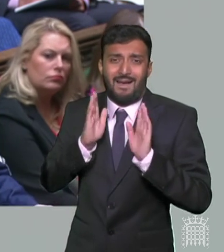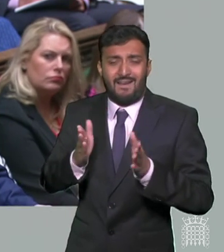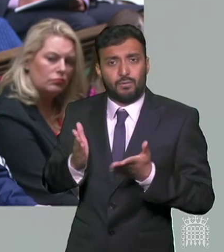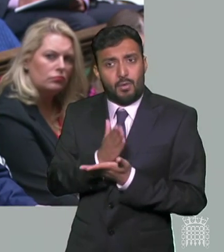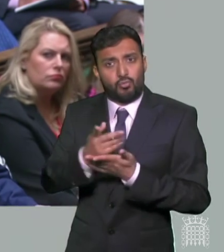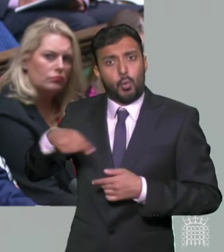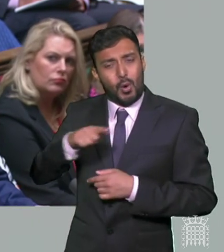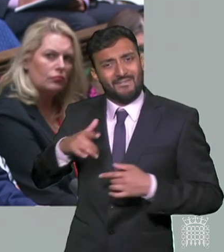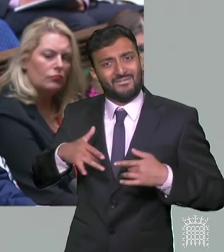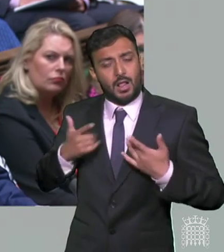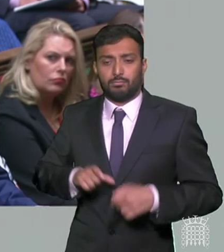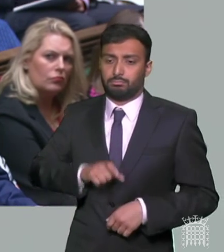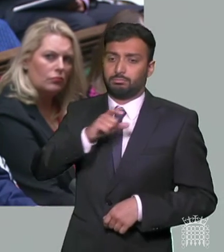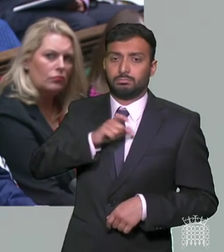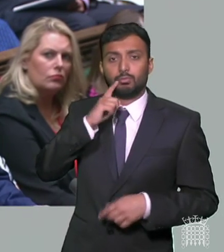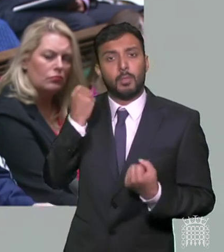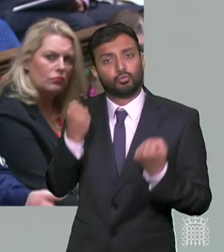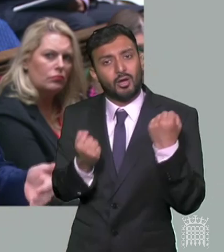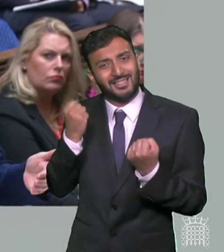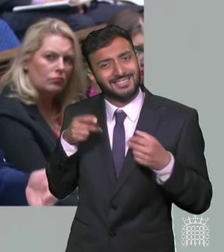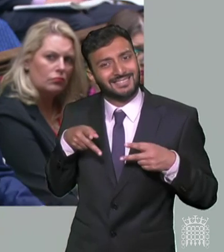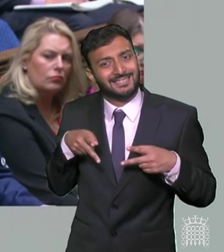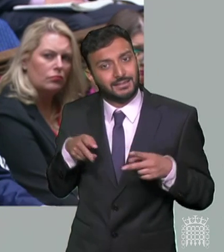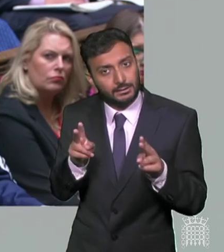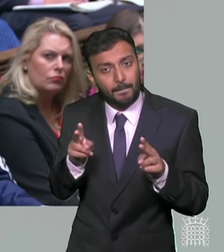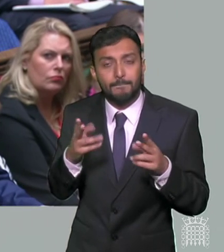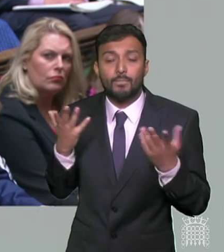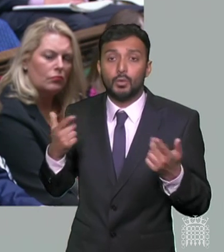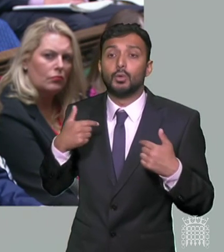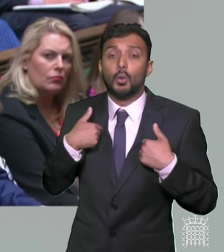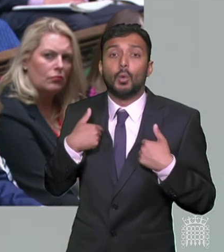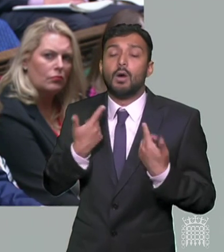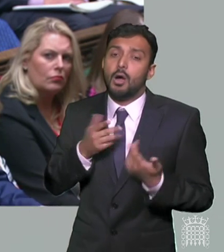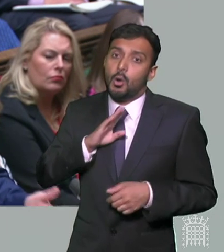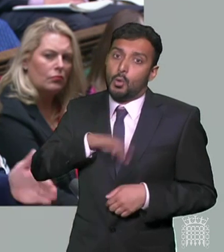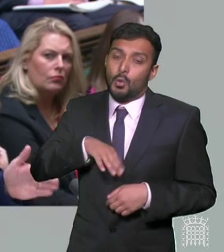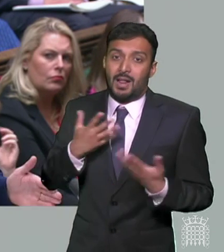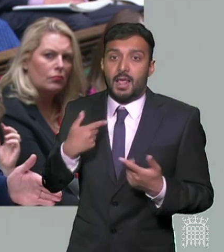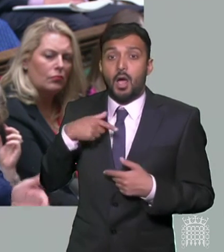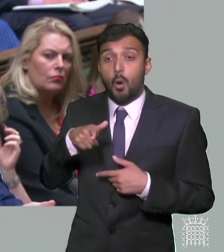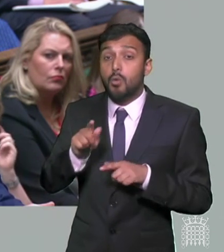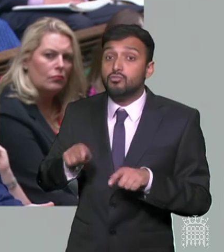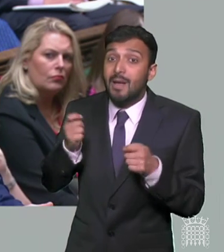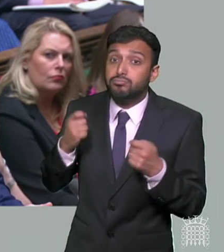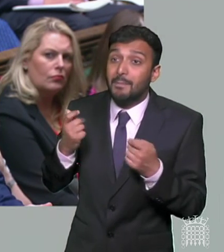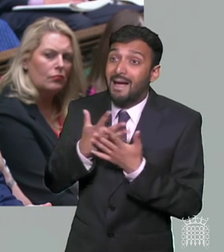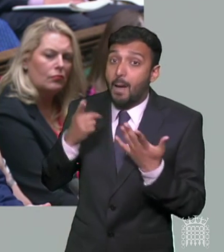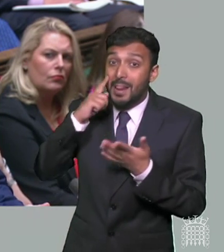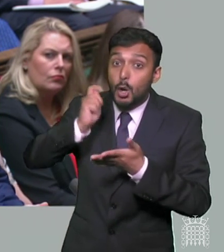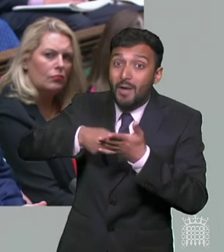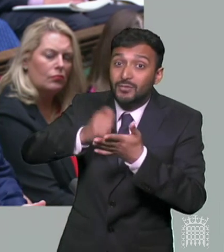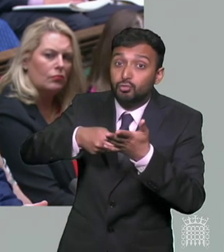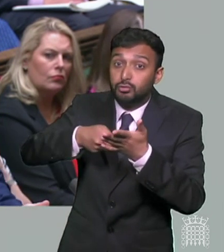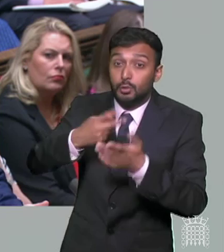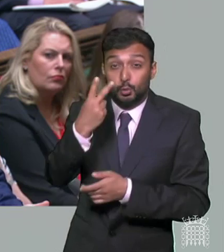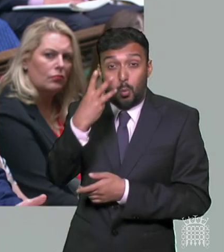That is why I am relieved—but restless to go further—that in the last year the volume of rape convictions is up by two thirds.